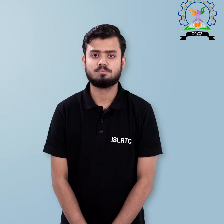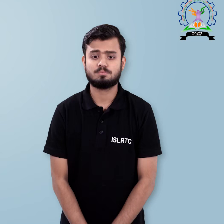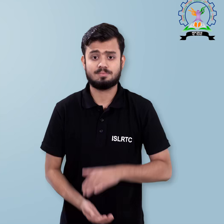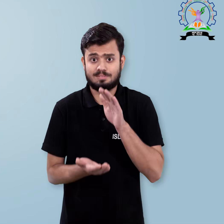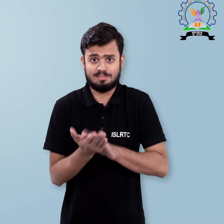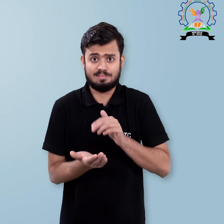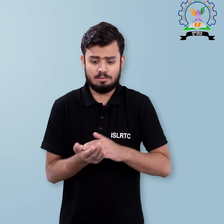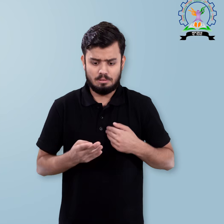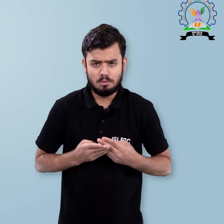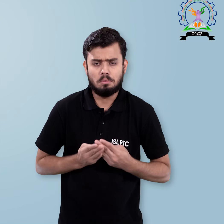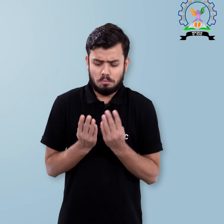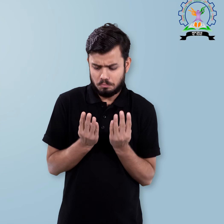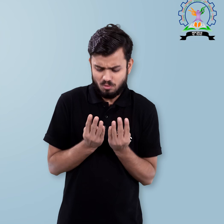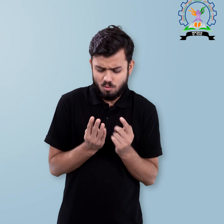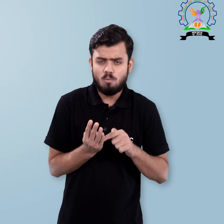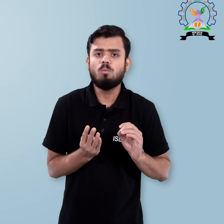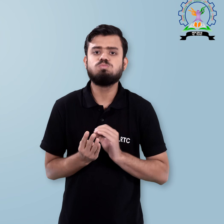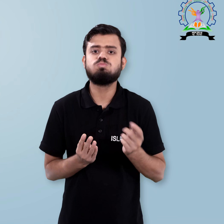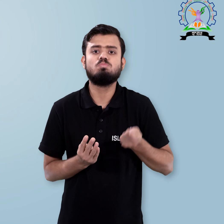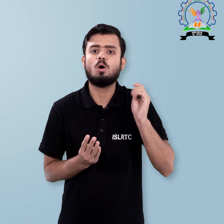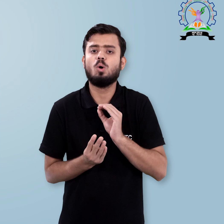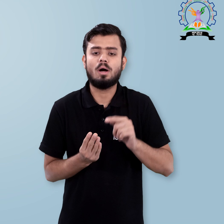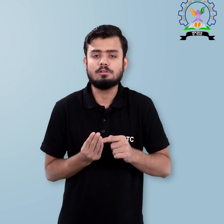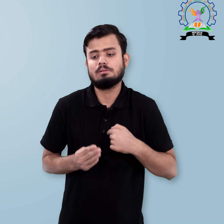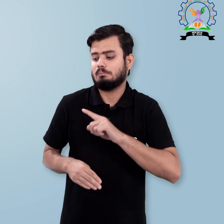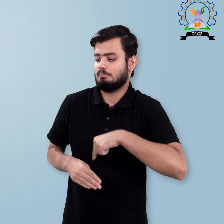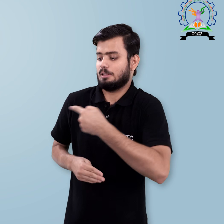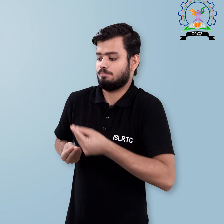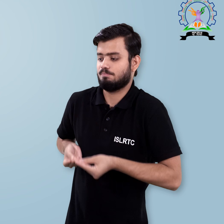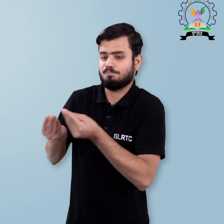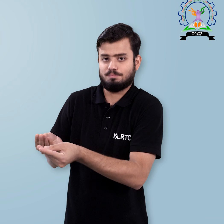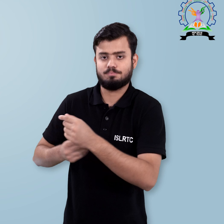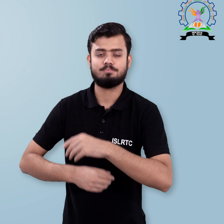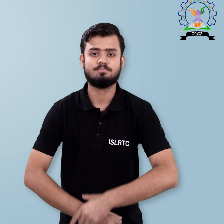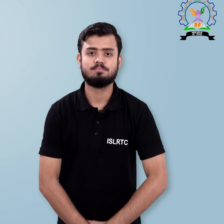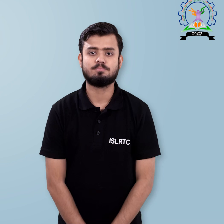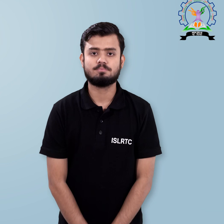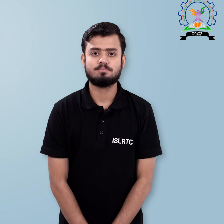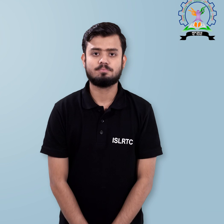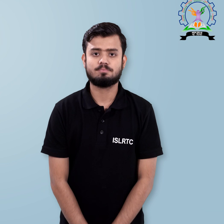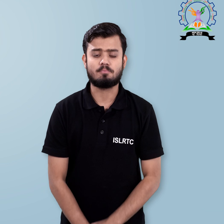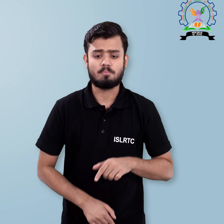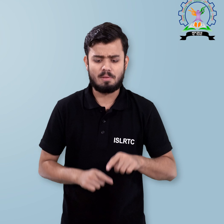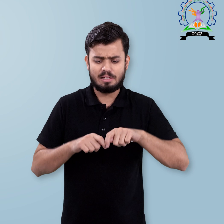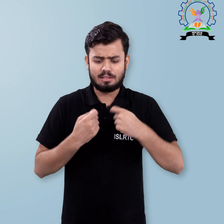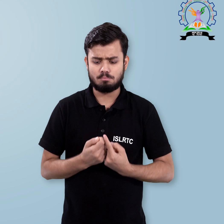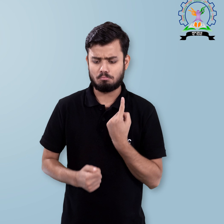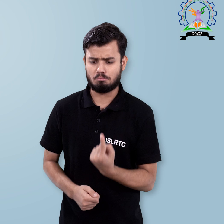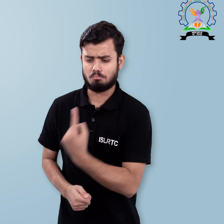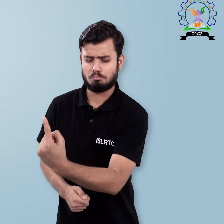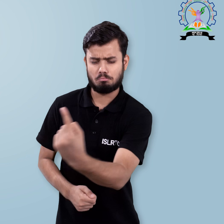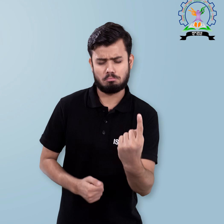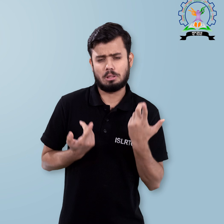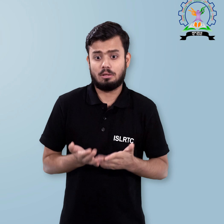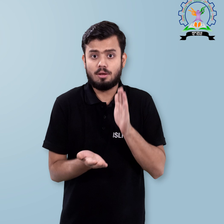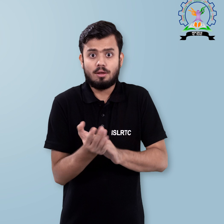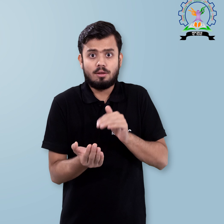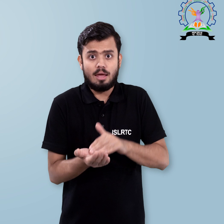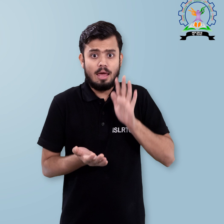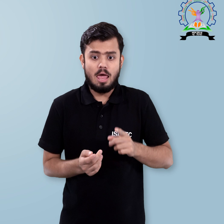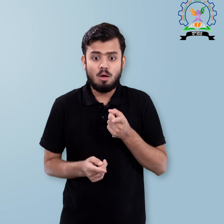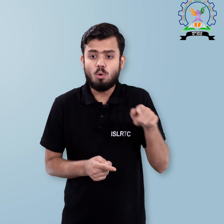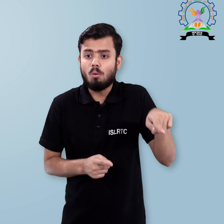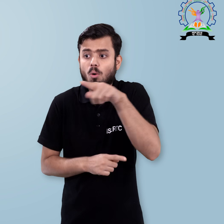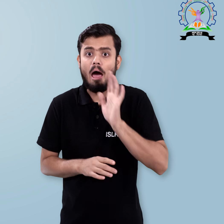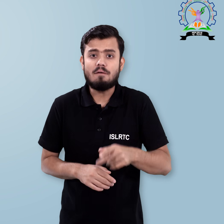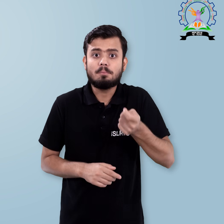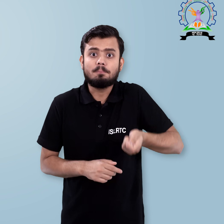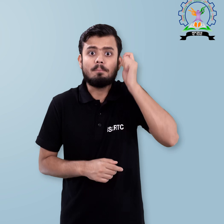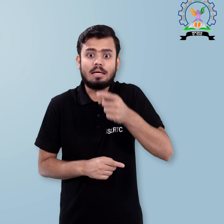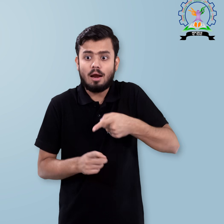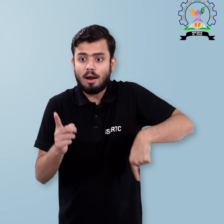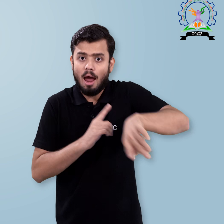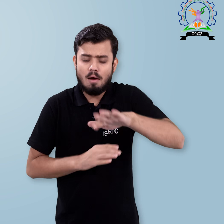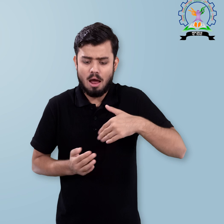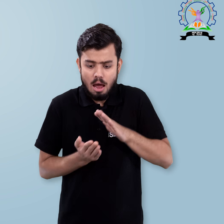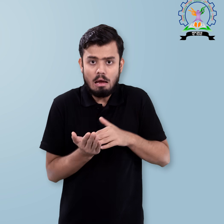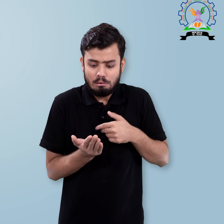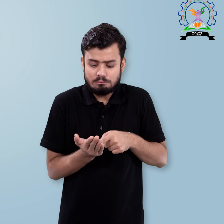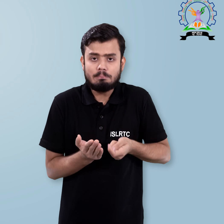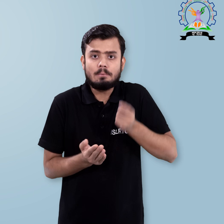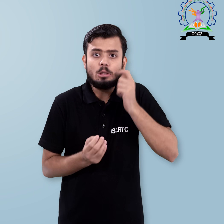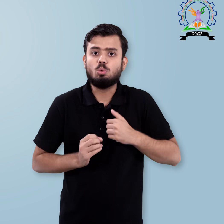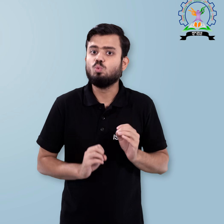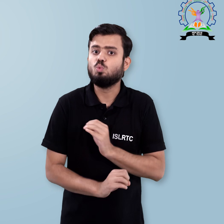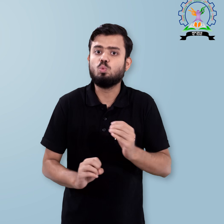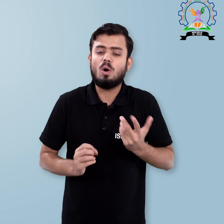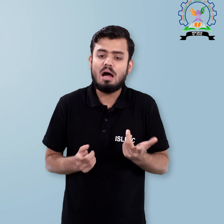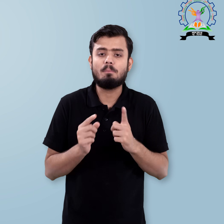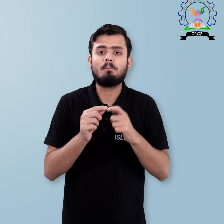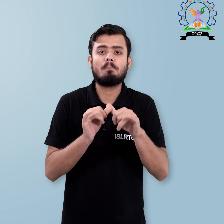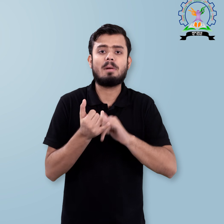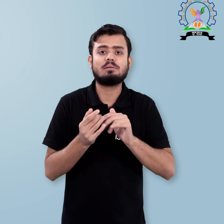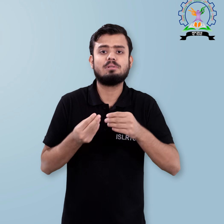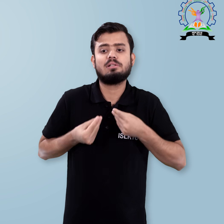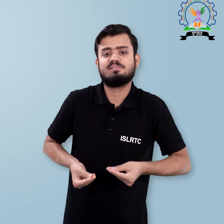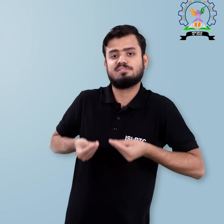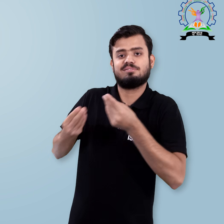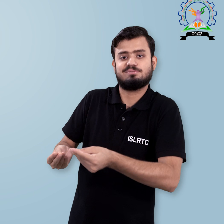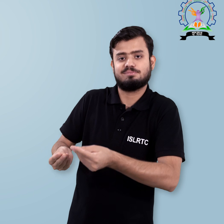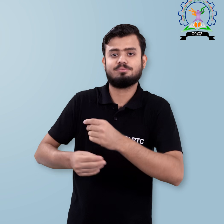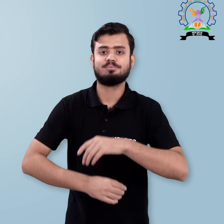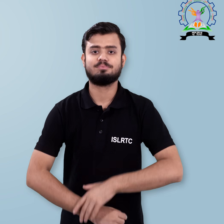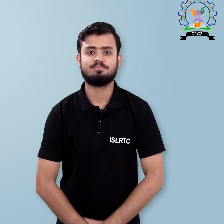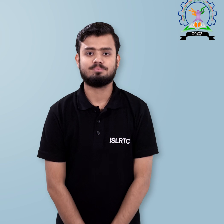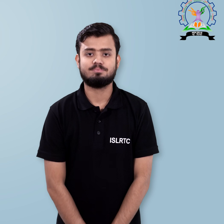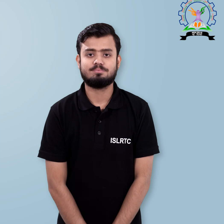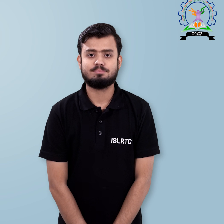Pass (Card)